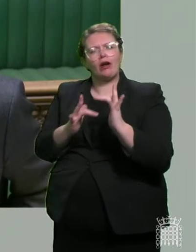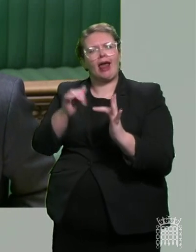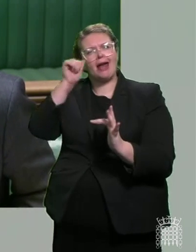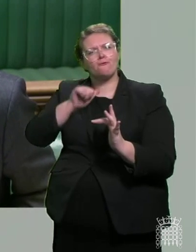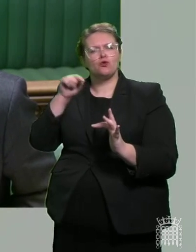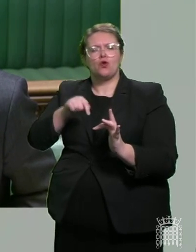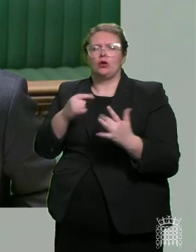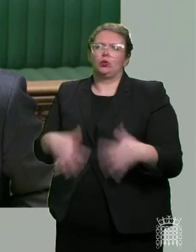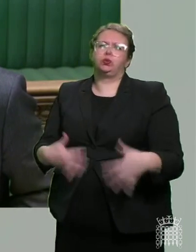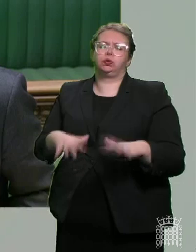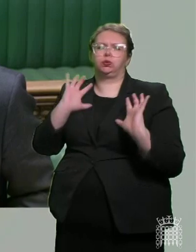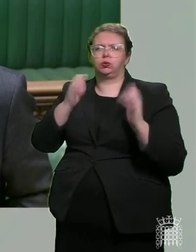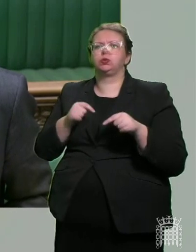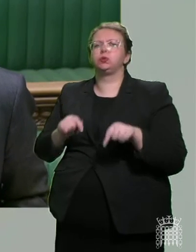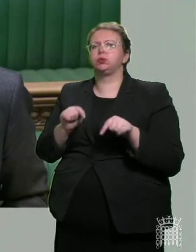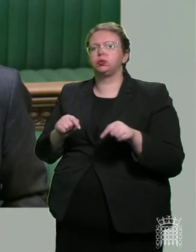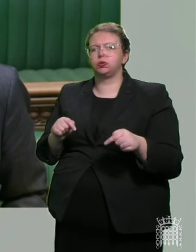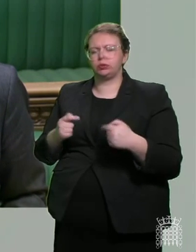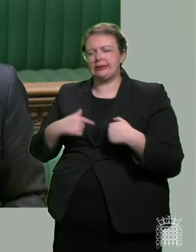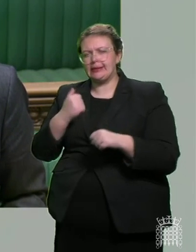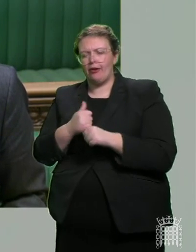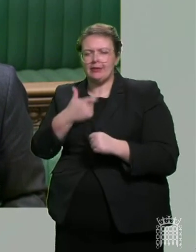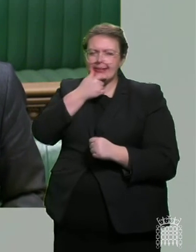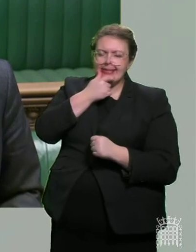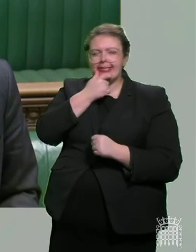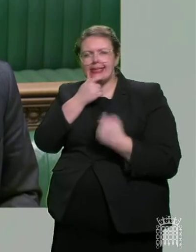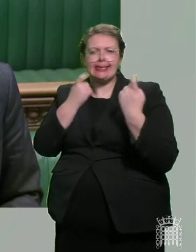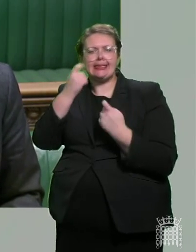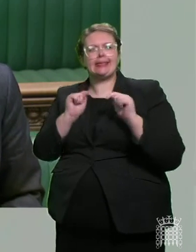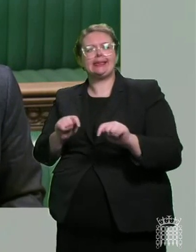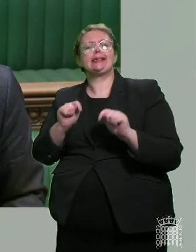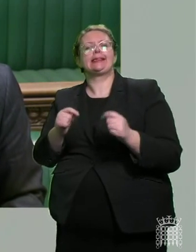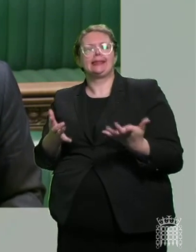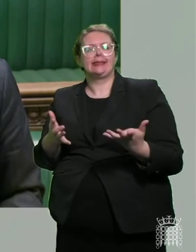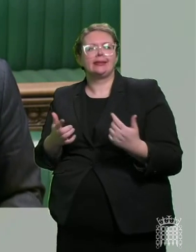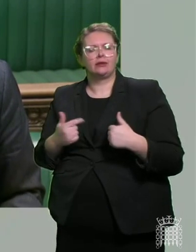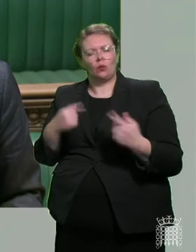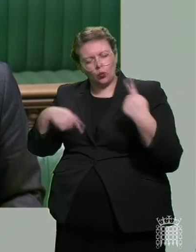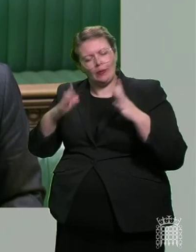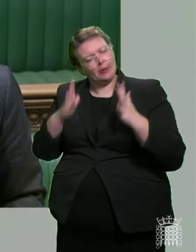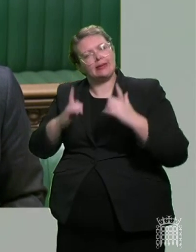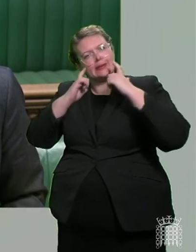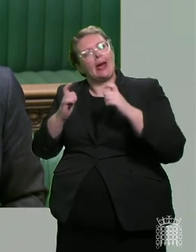People across the country must be vigilant. As he suggests, we will look at what we can do with the online harms Bill or any other measures to protect people, particularly pensioners, against fraudsters online.